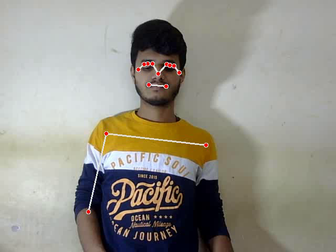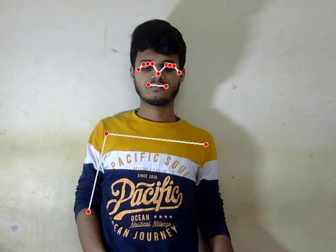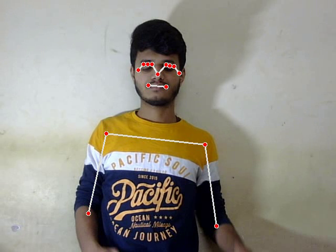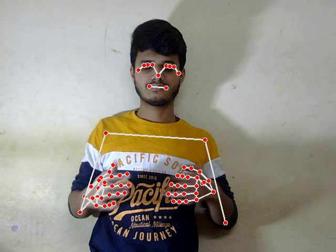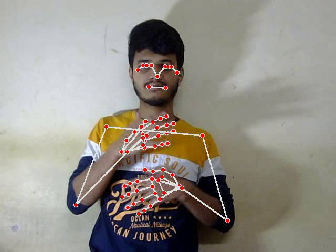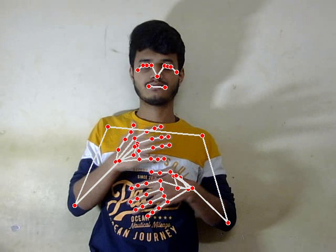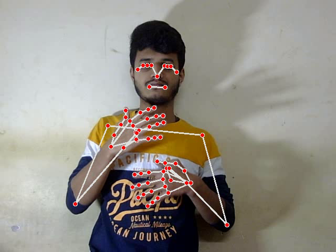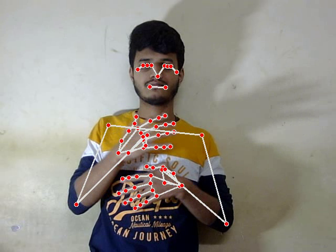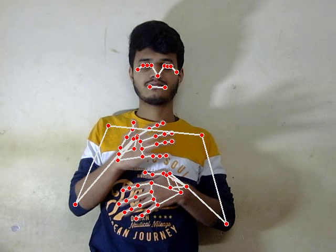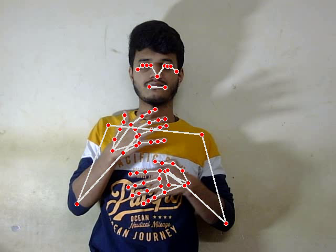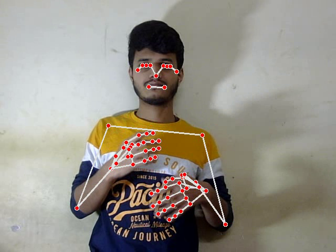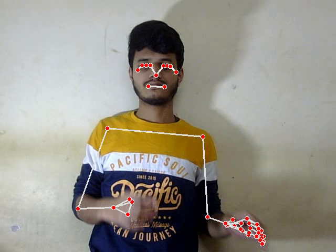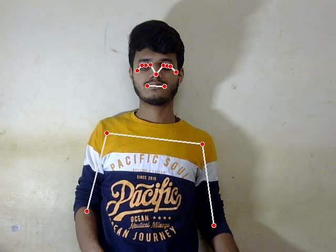happy